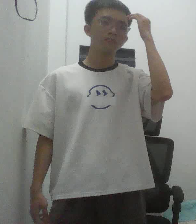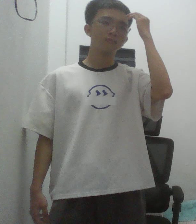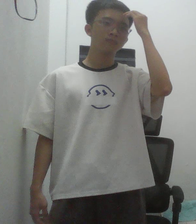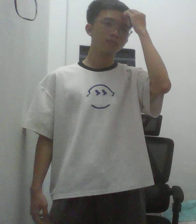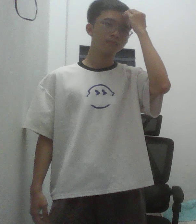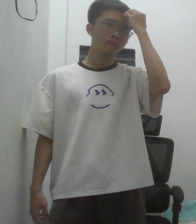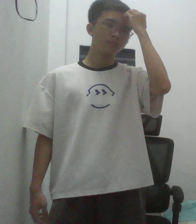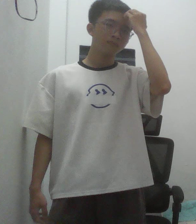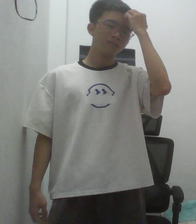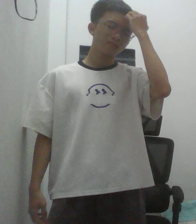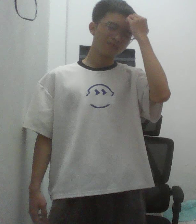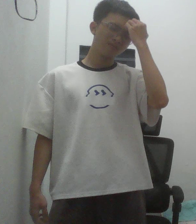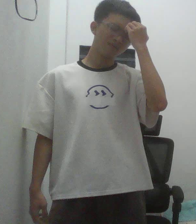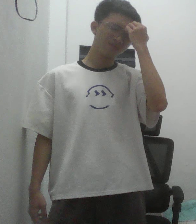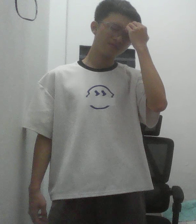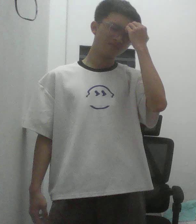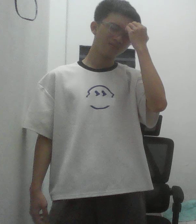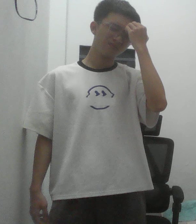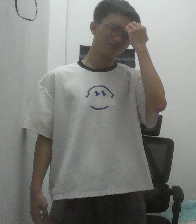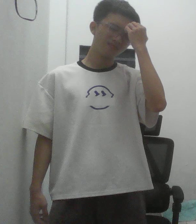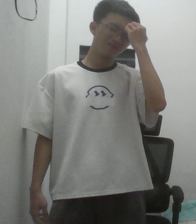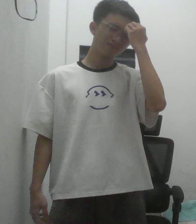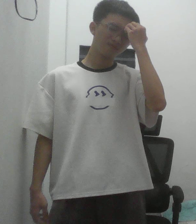benh